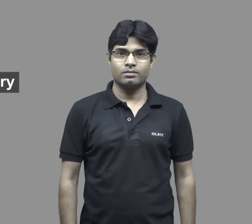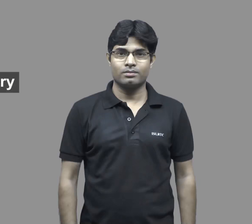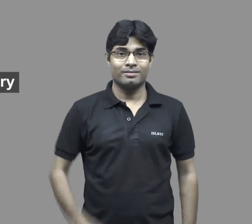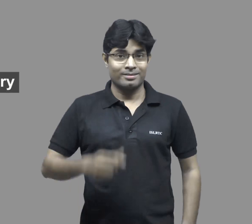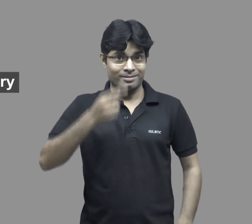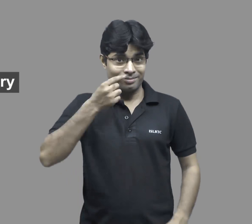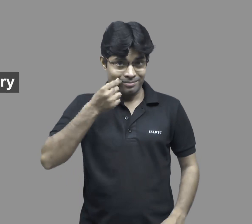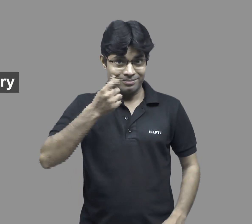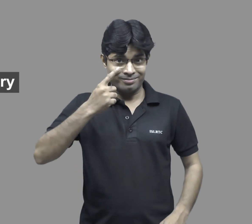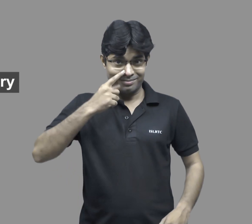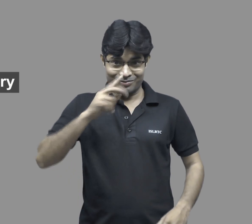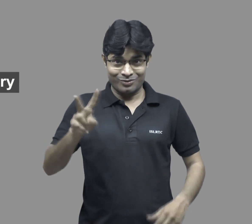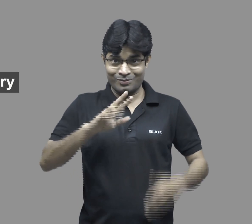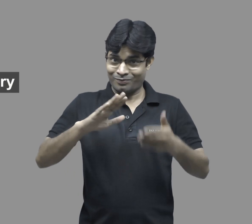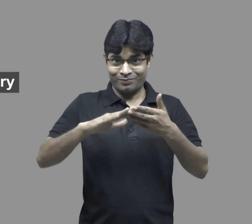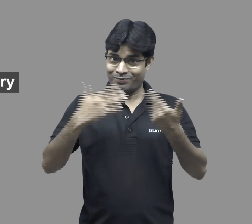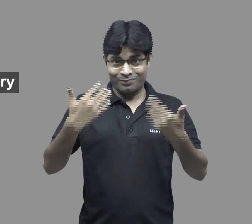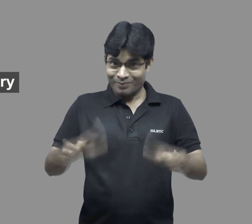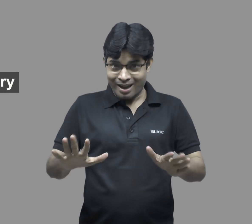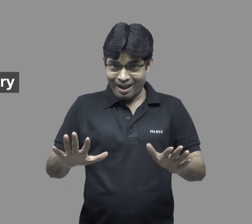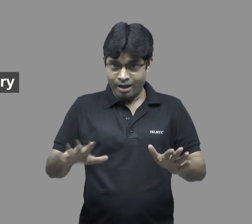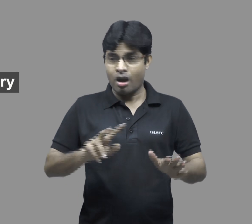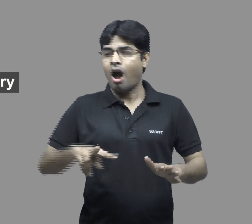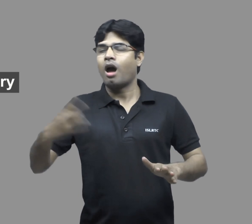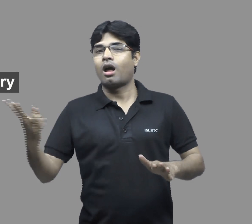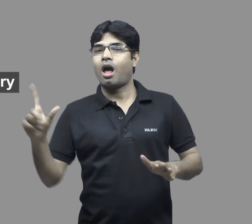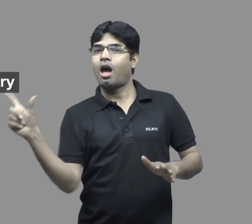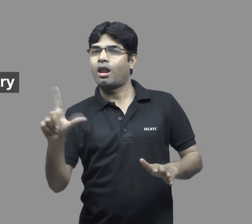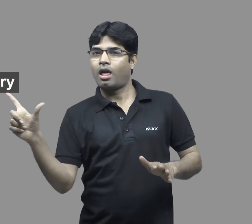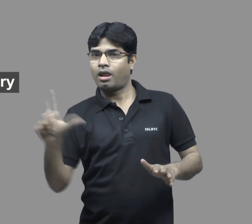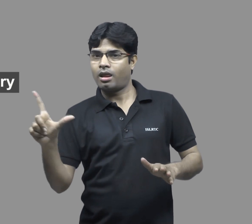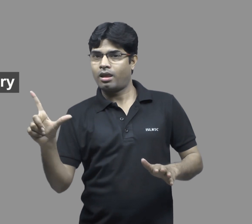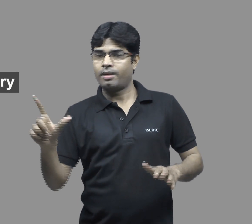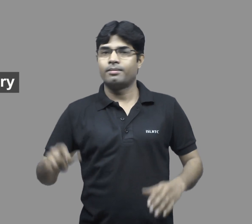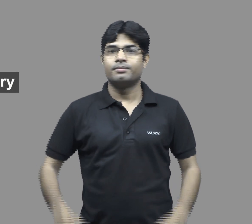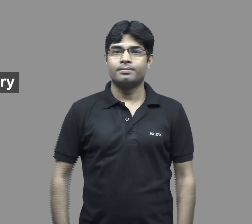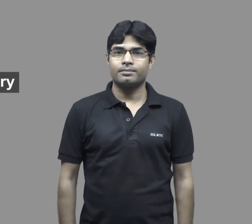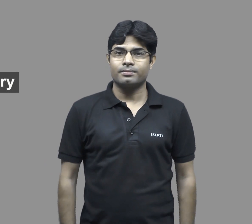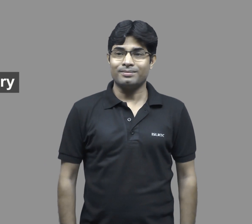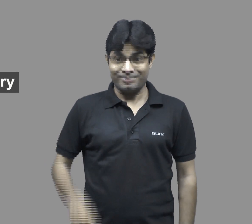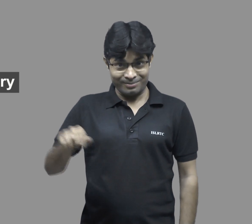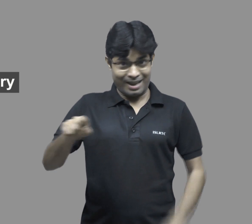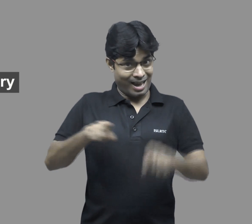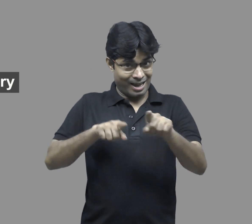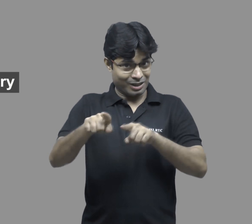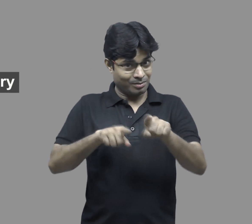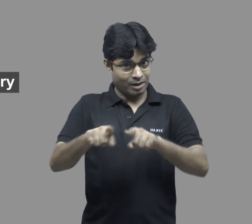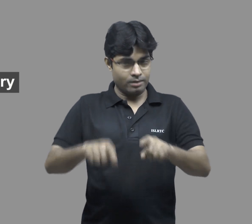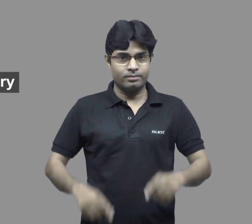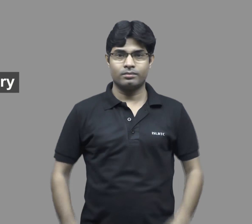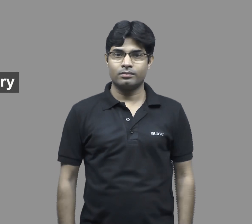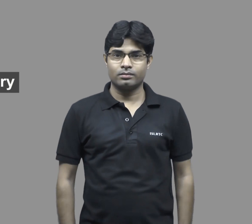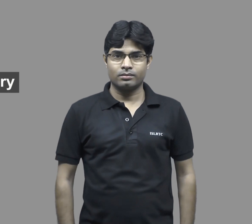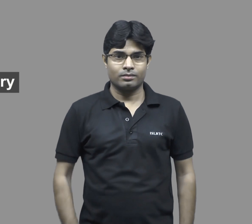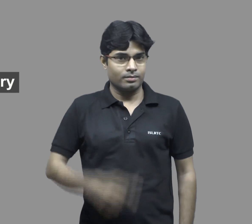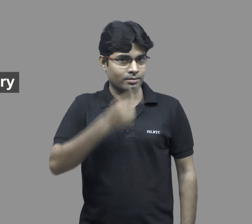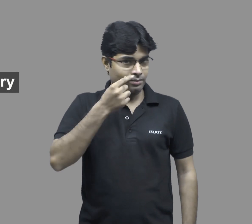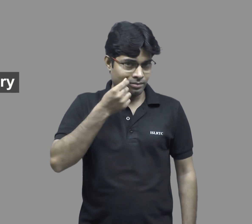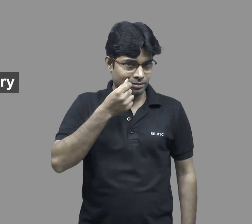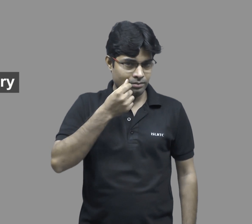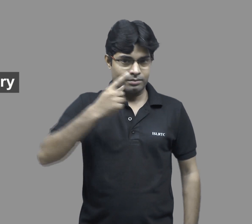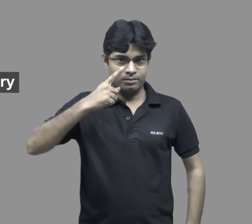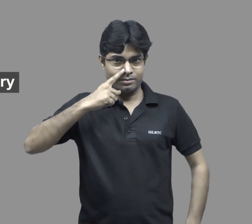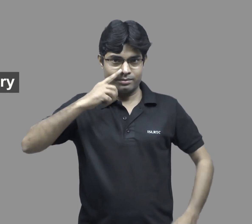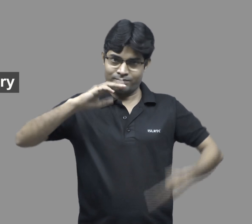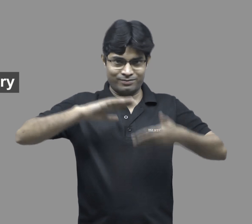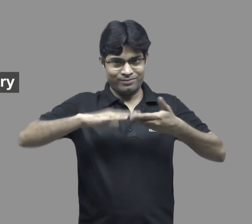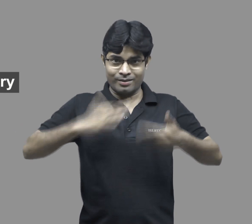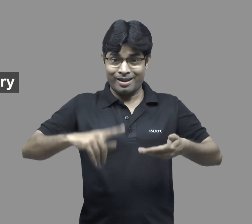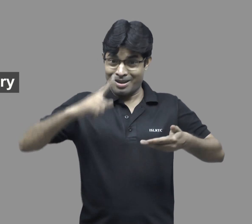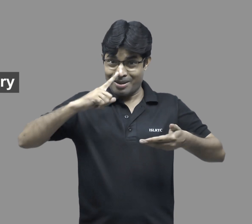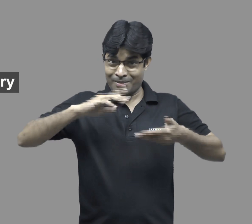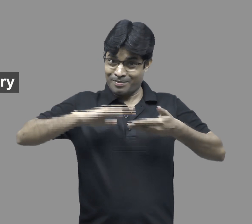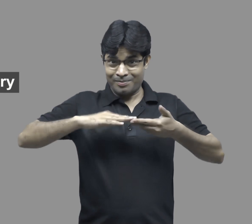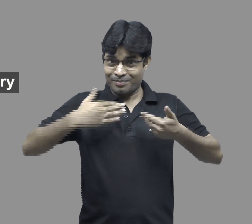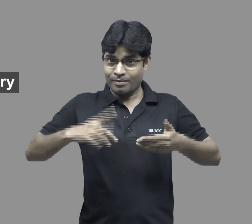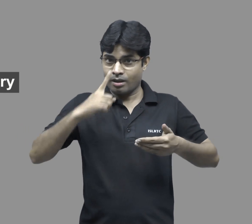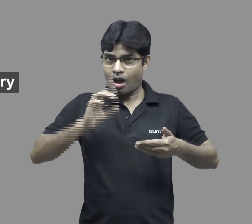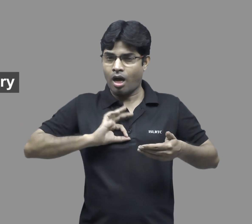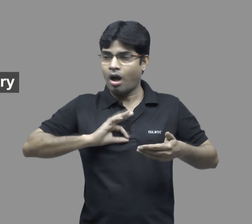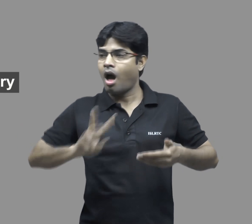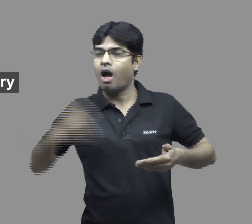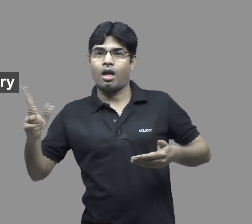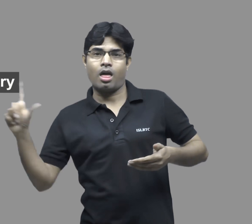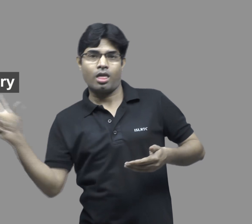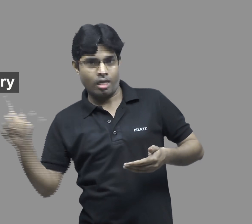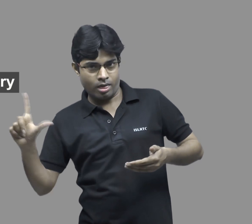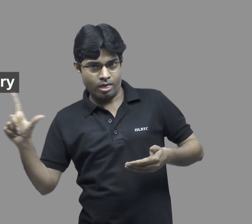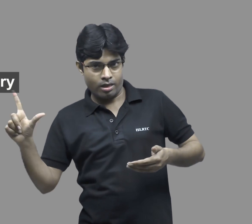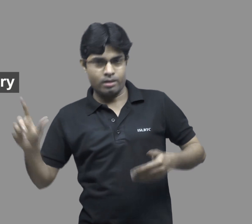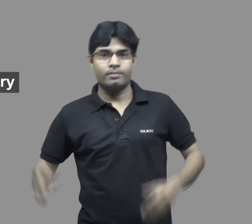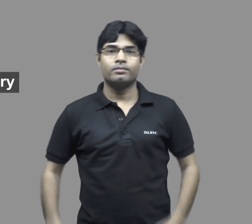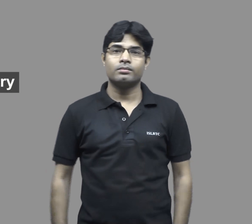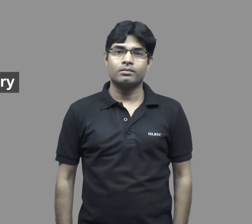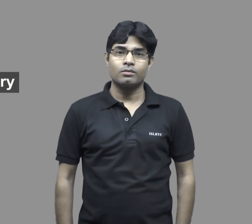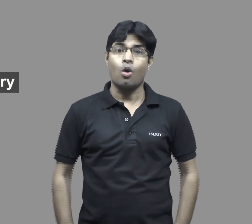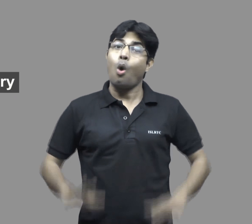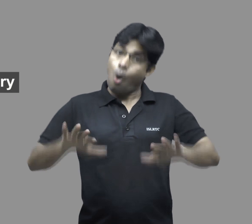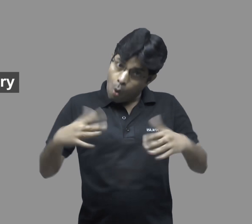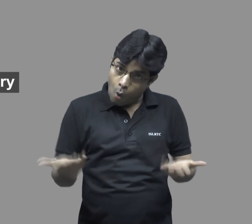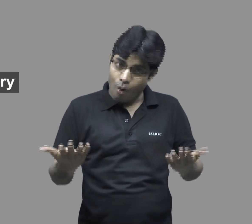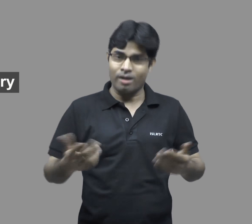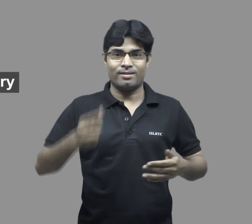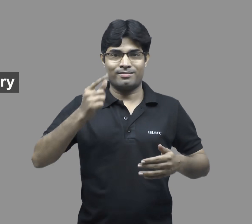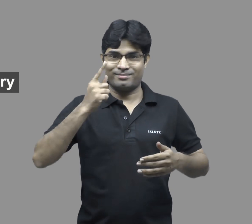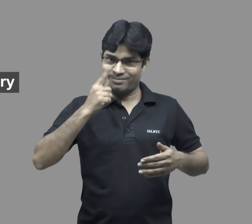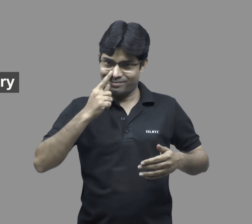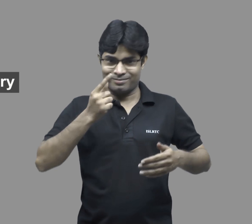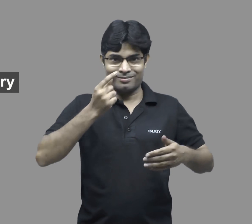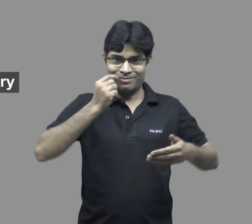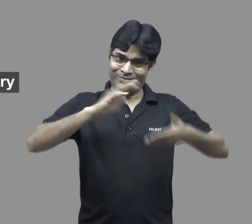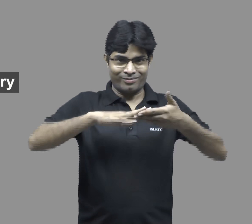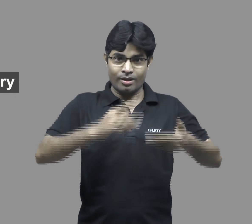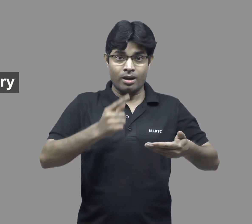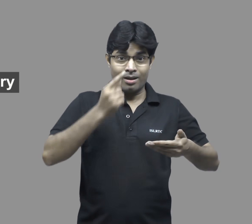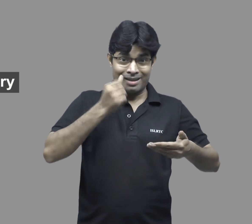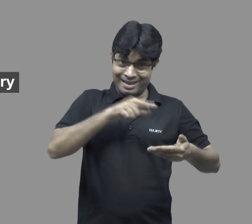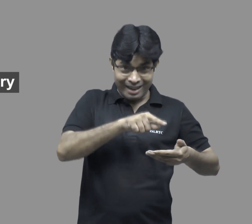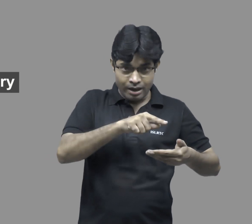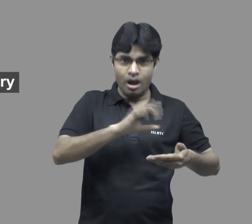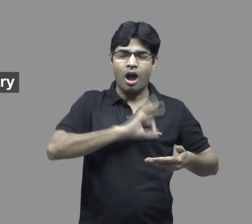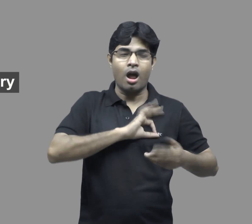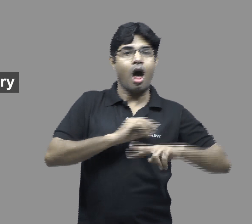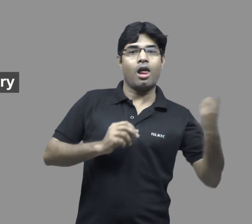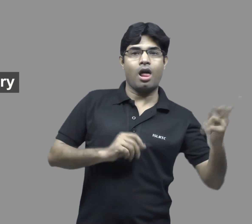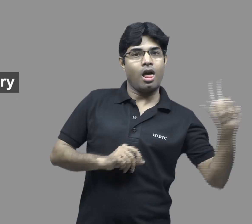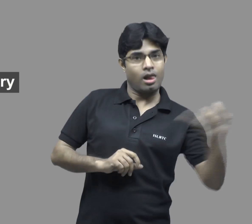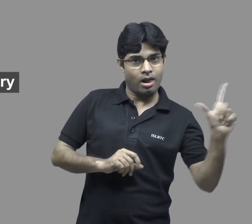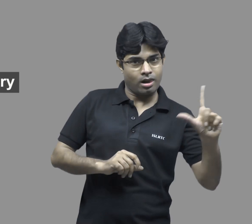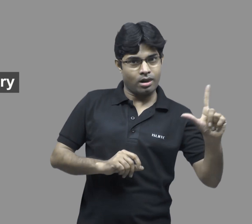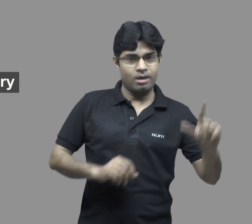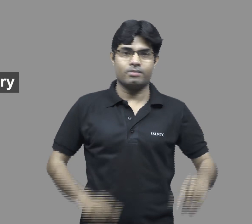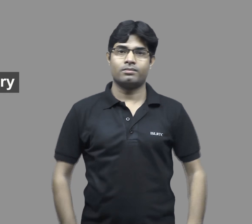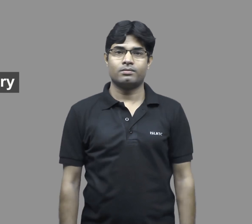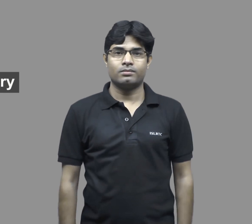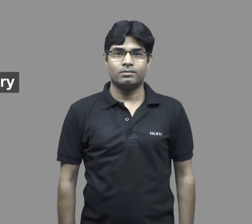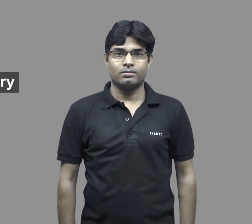Adultery